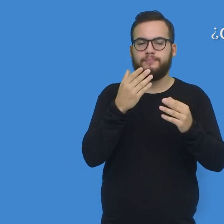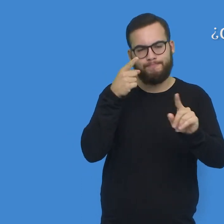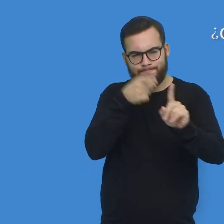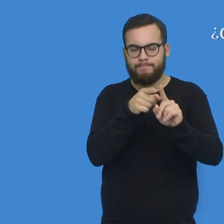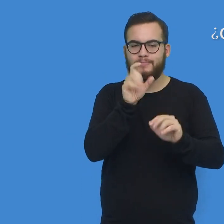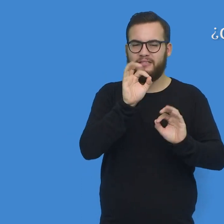objetivo